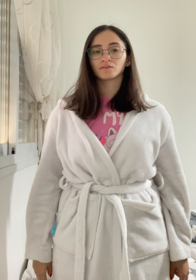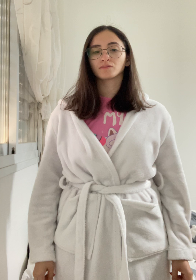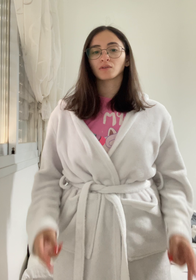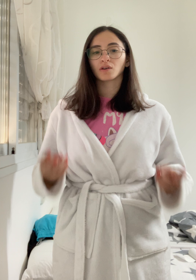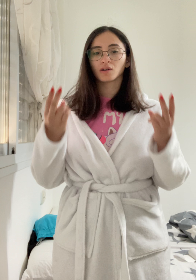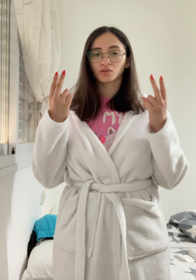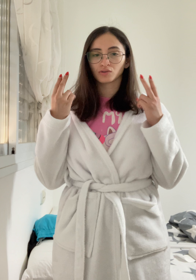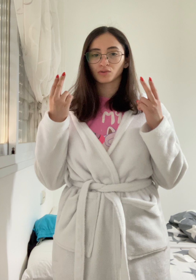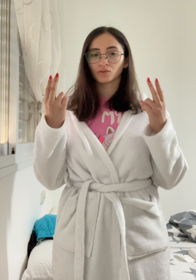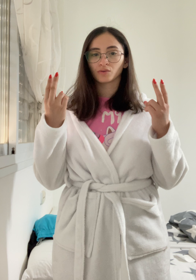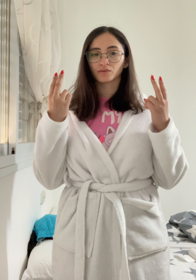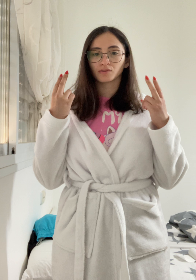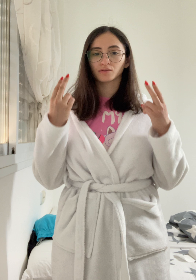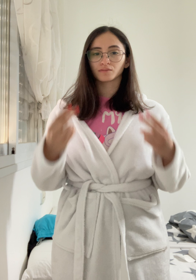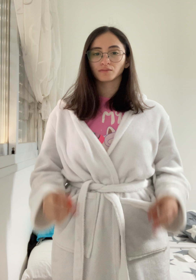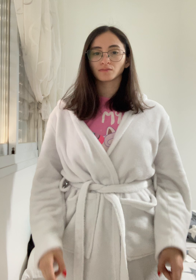חשוב